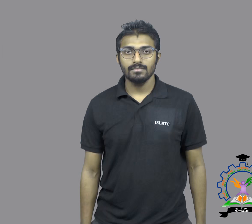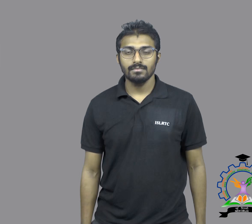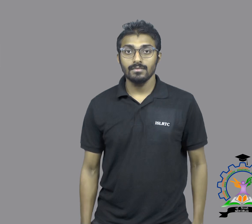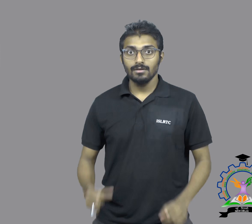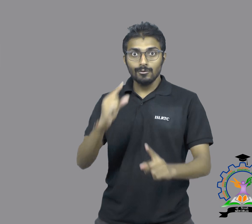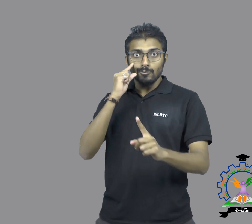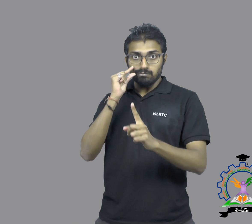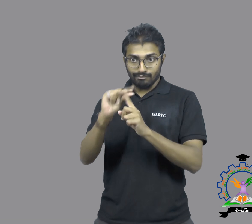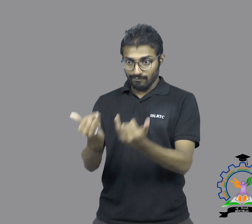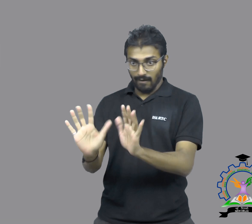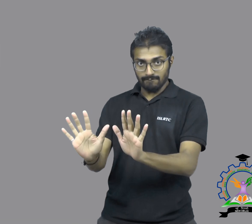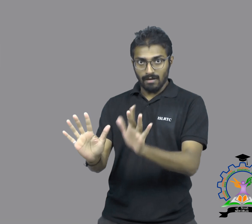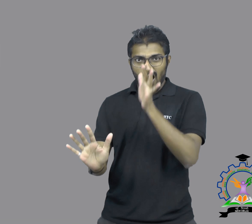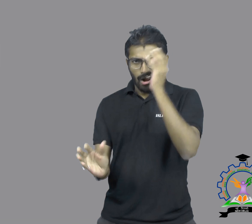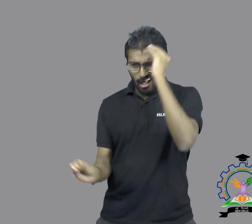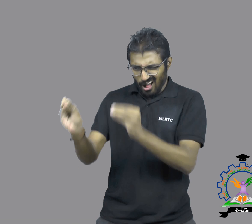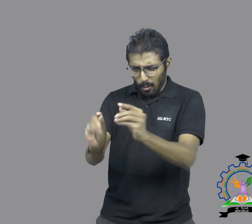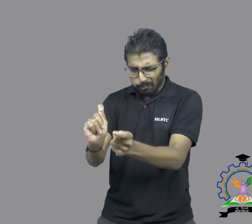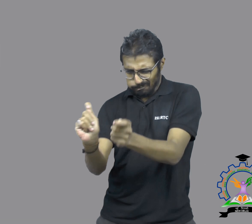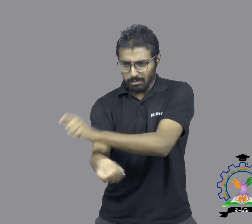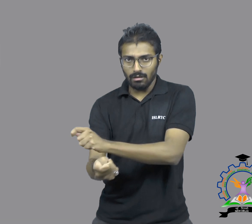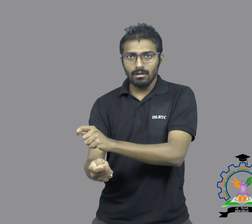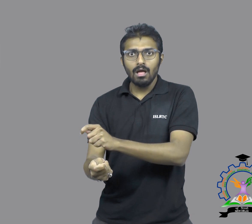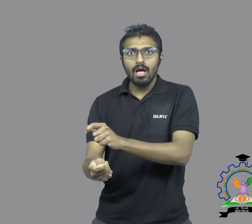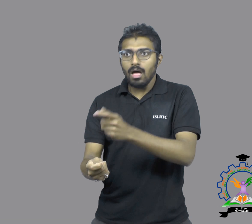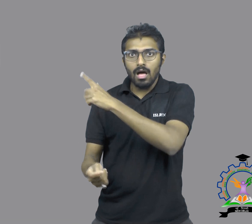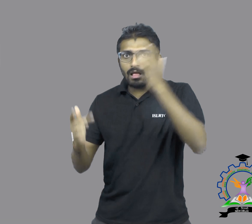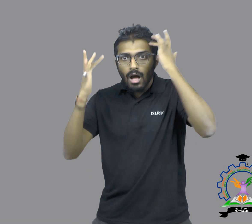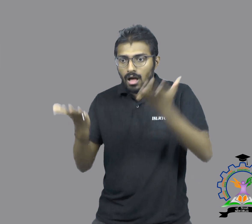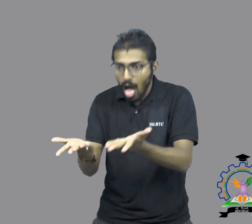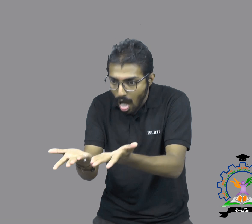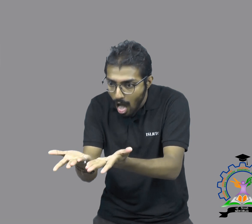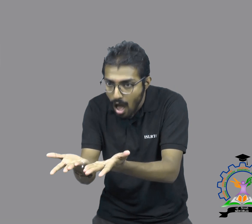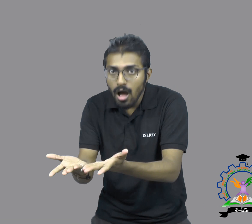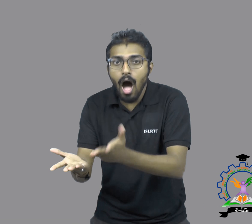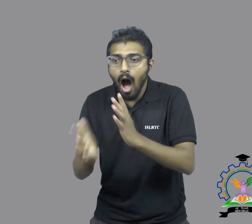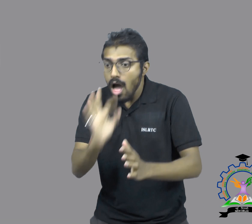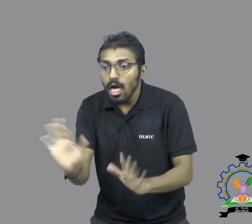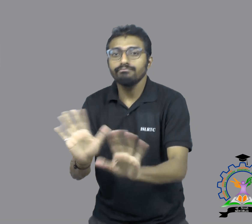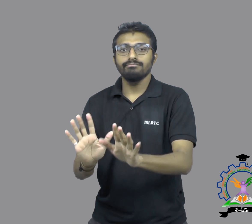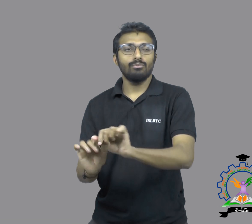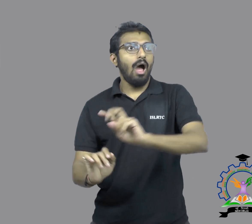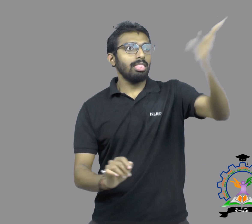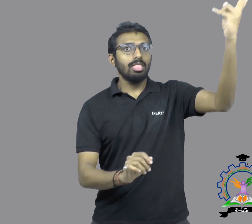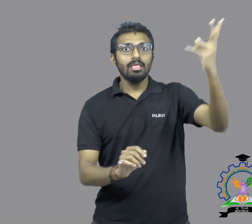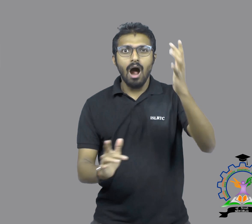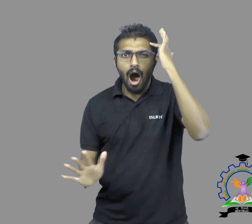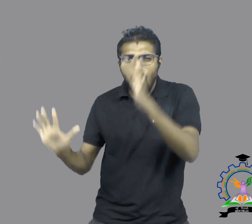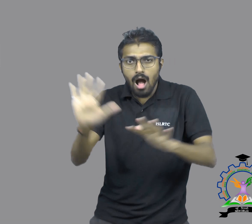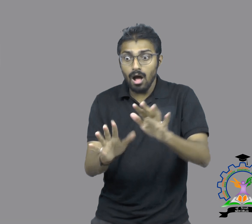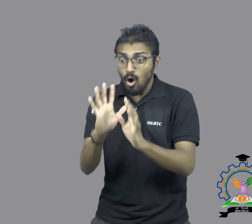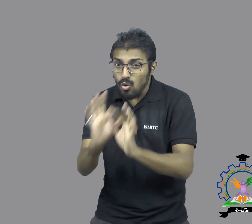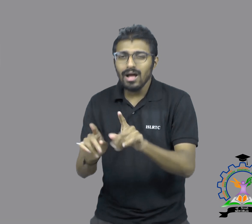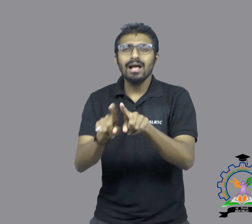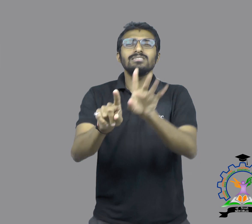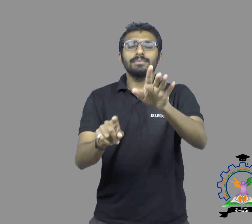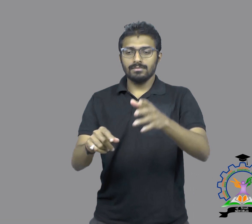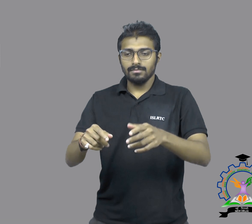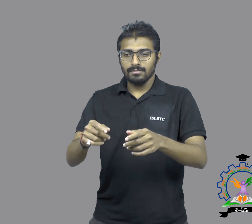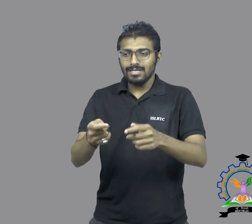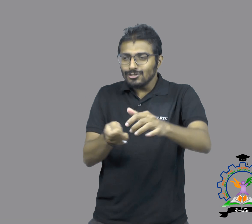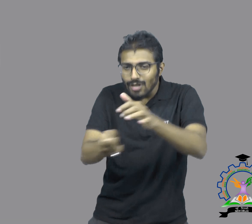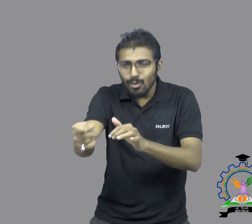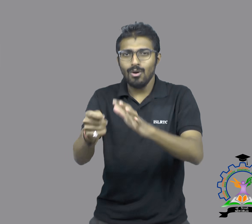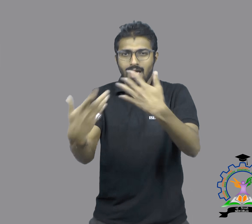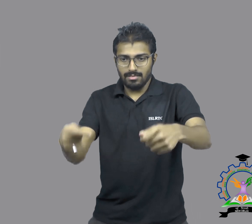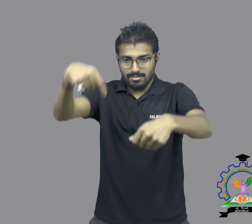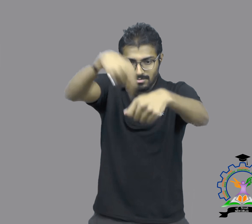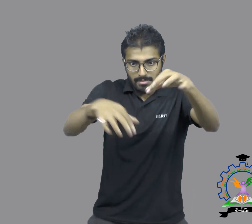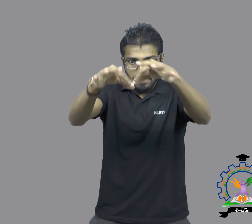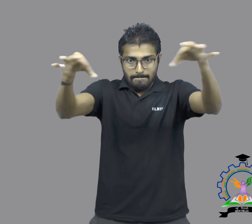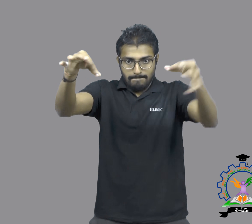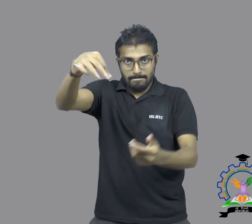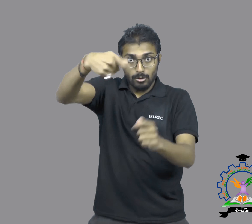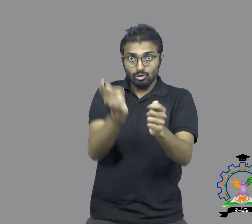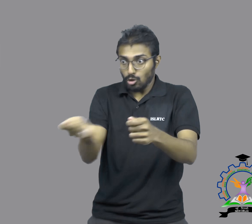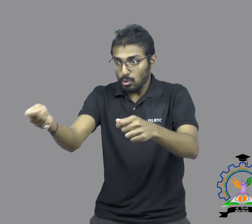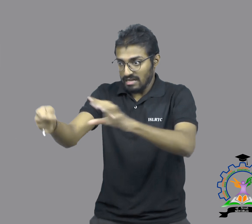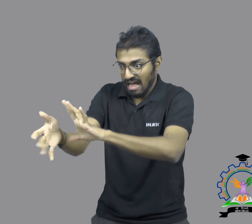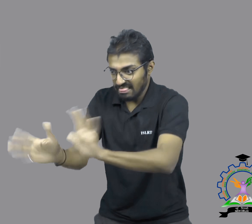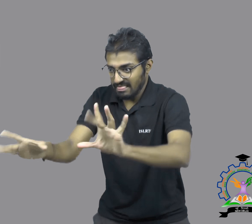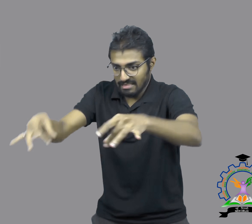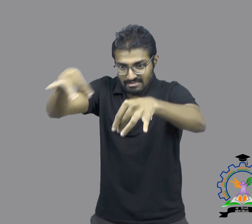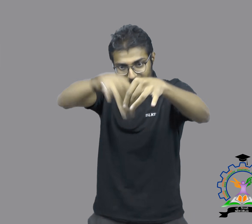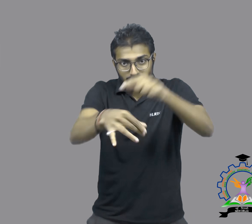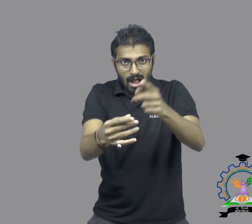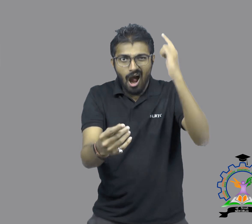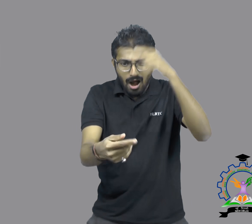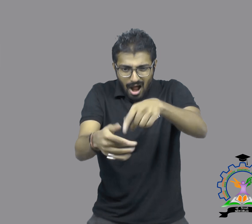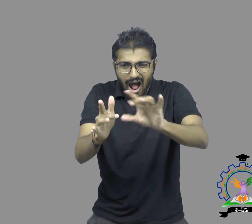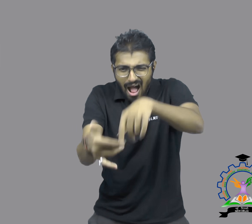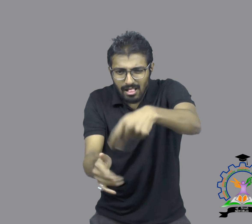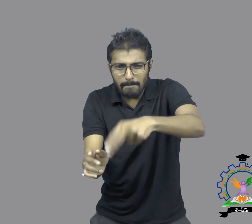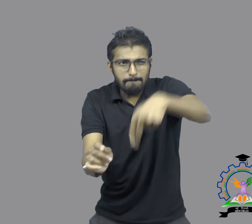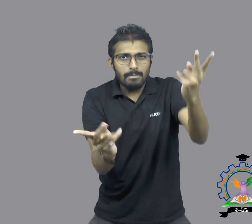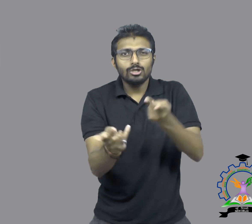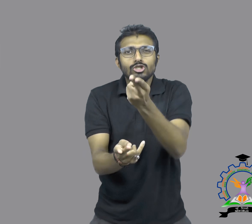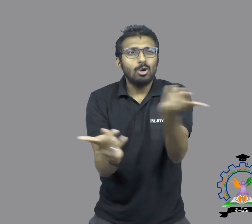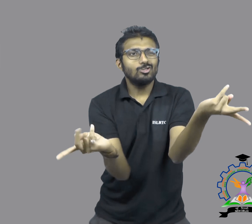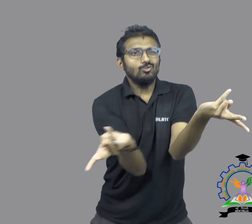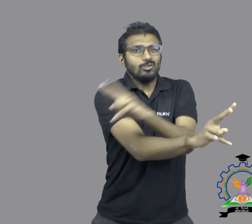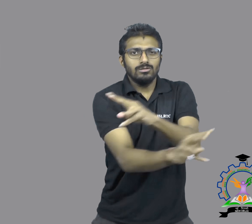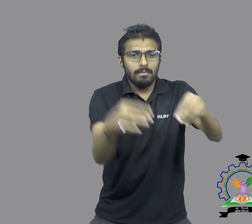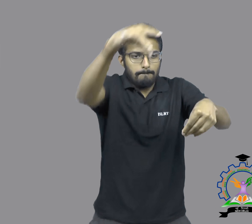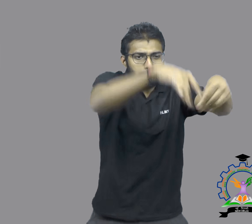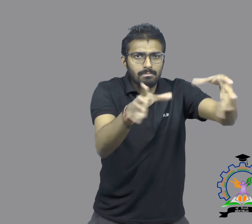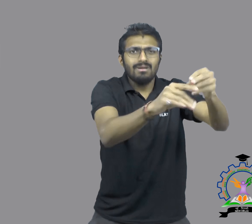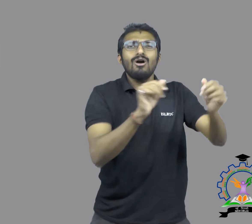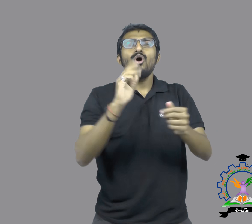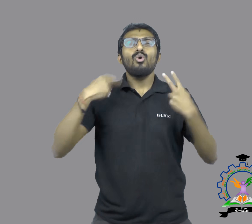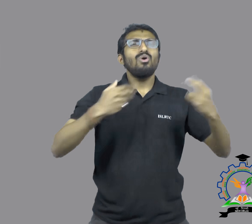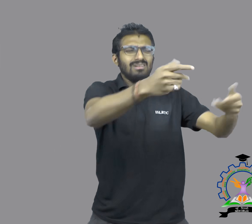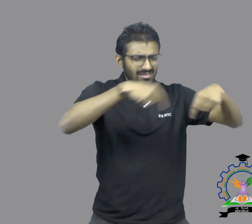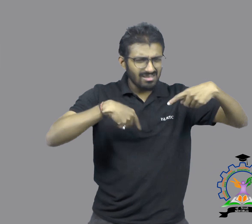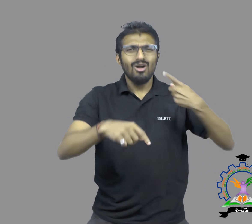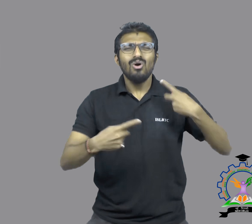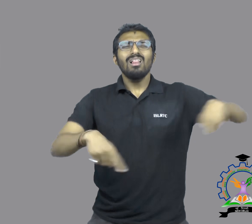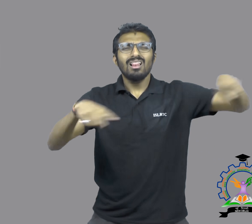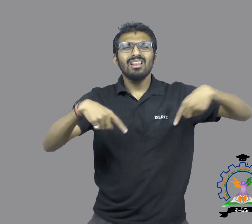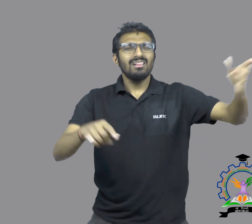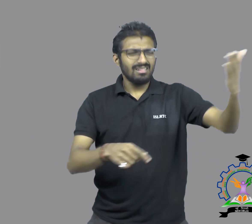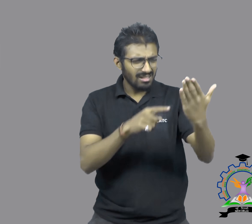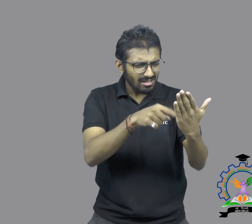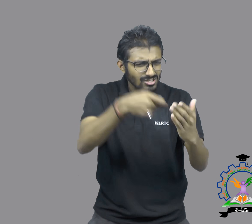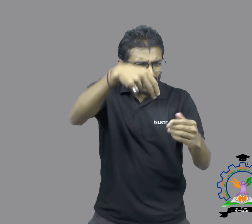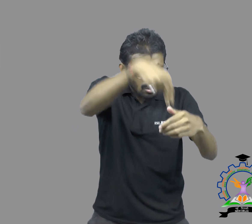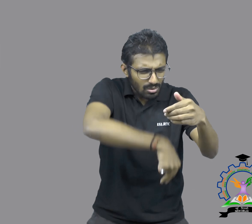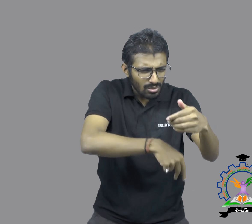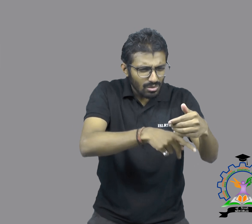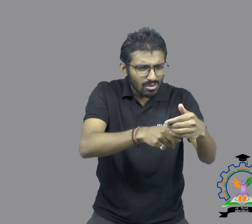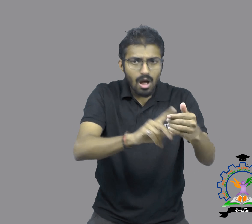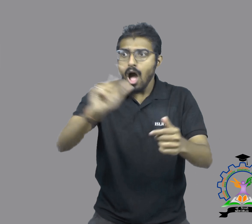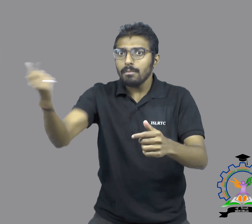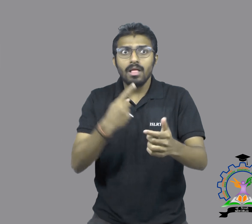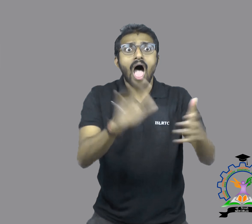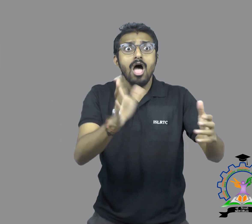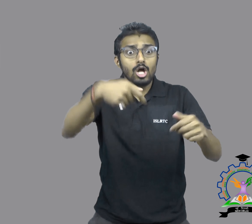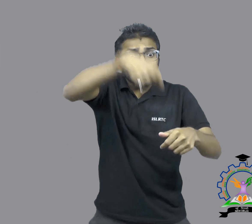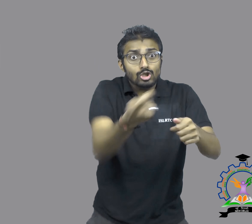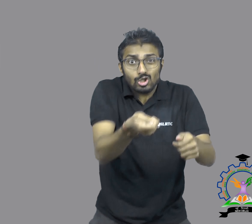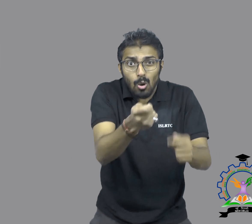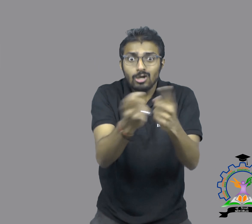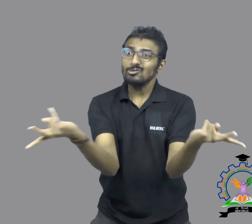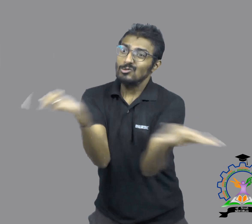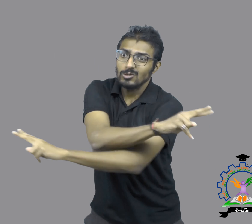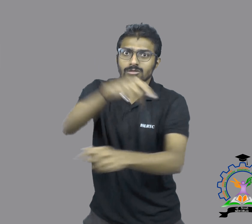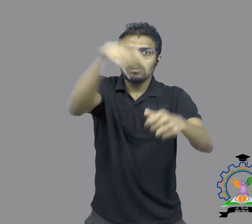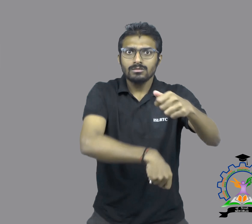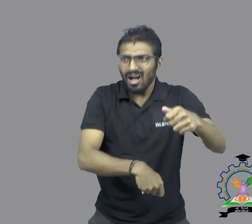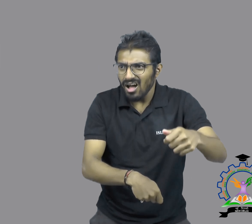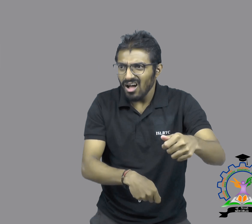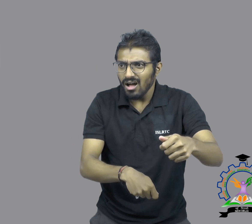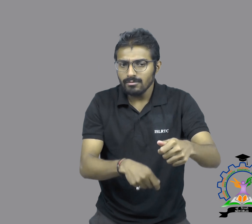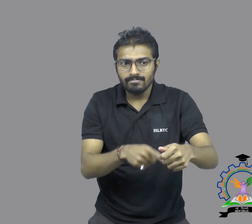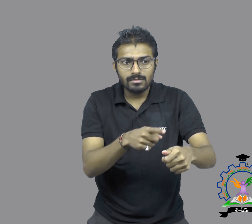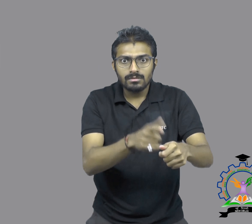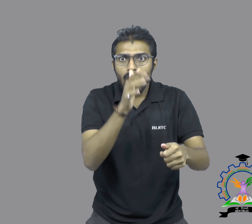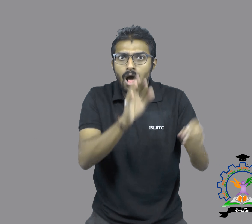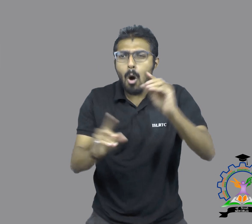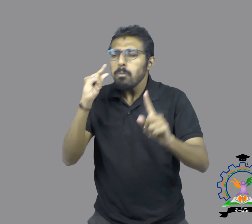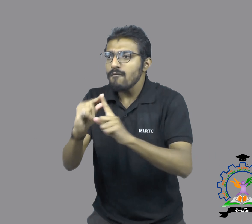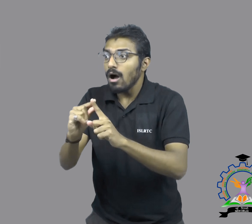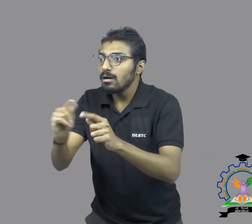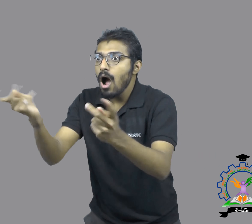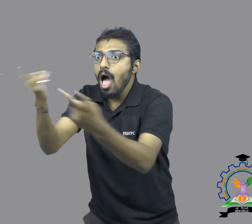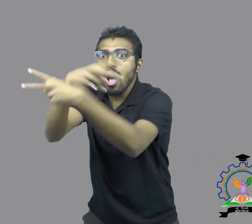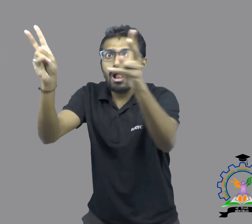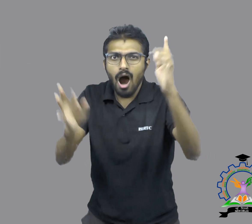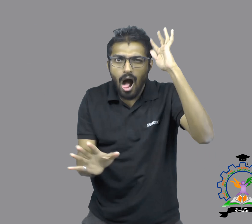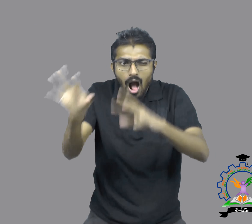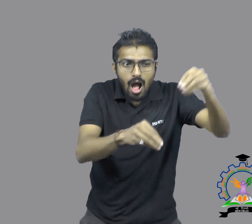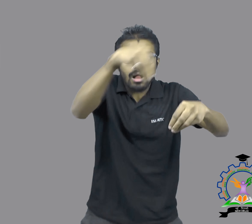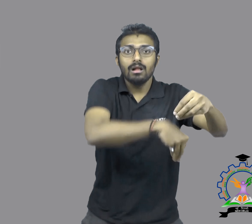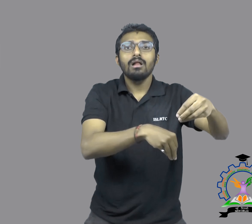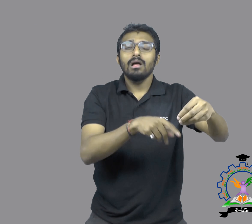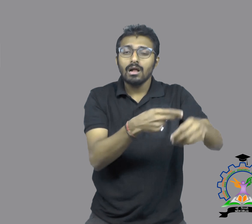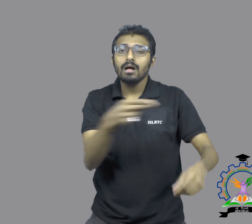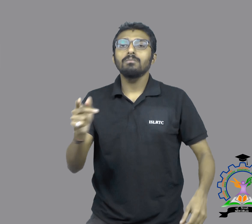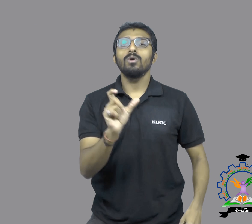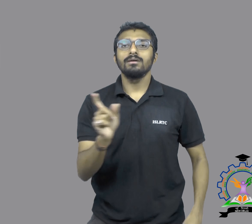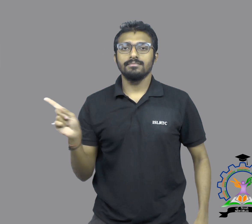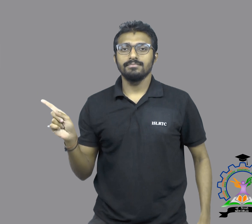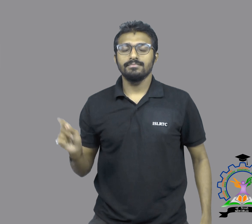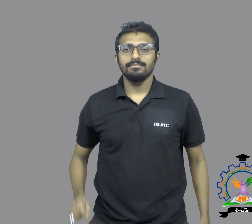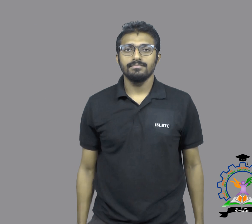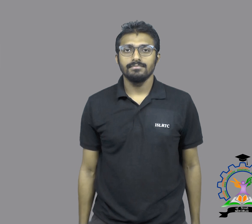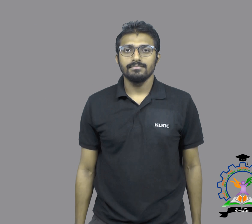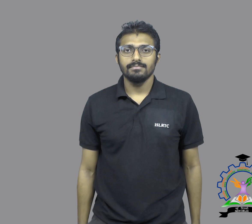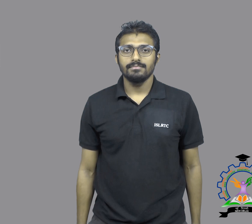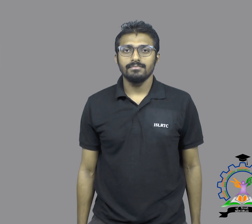Fabricate